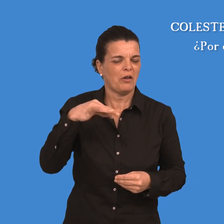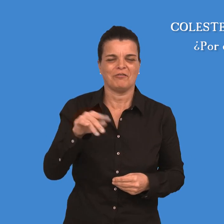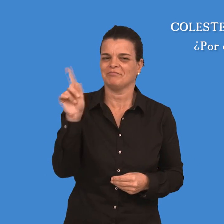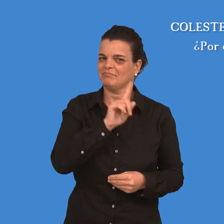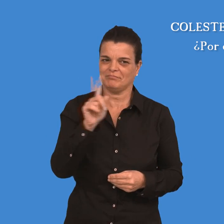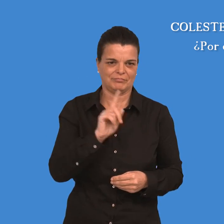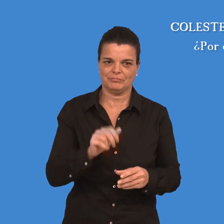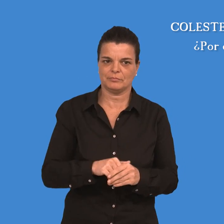no